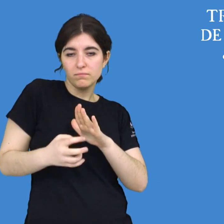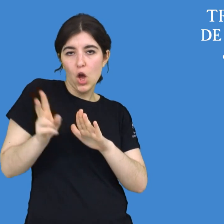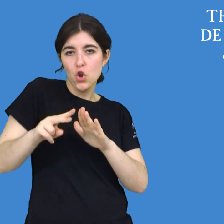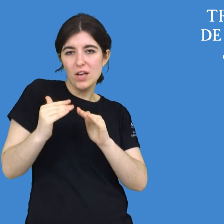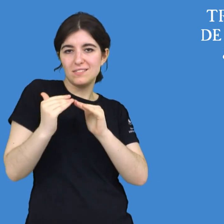verdad